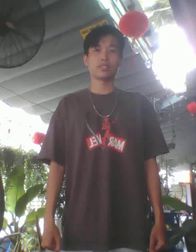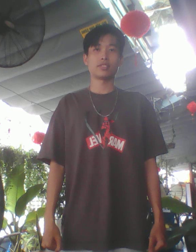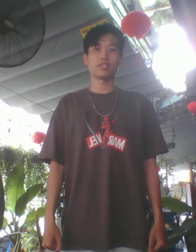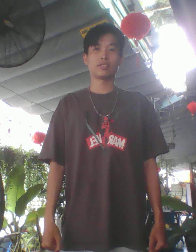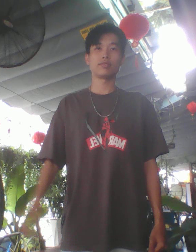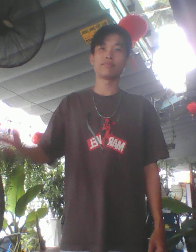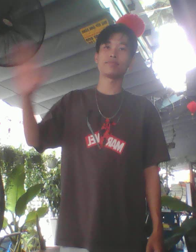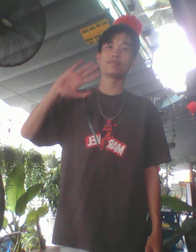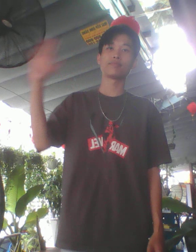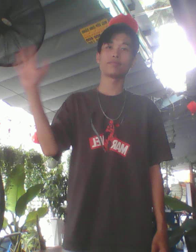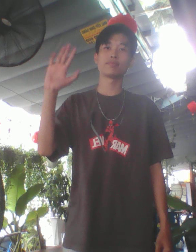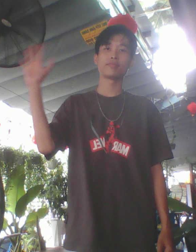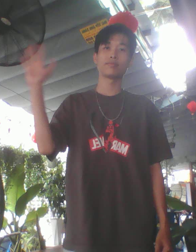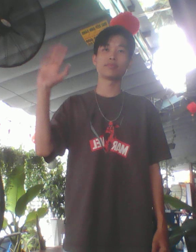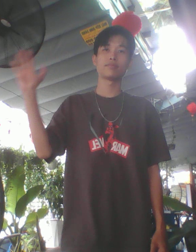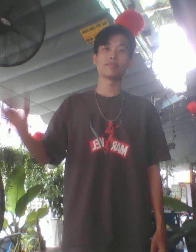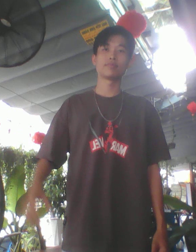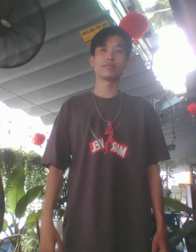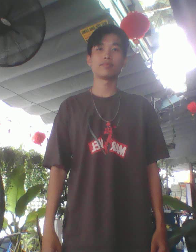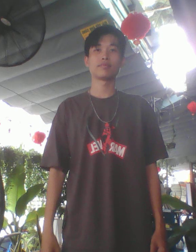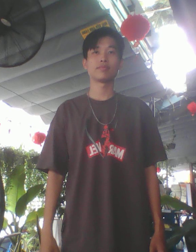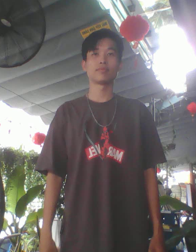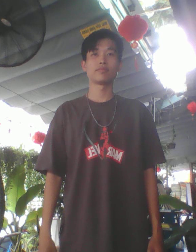xin chào